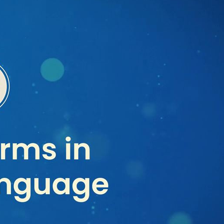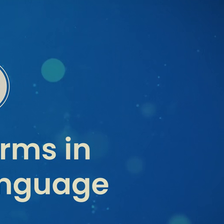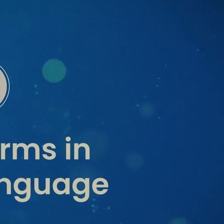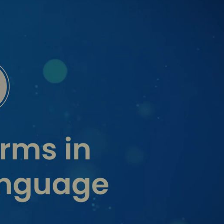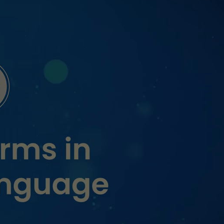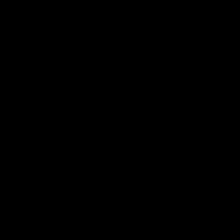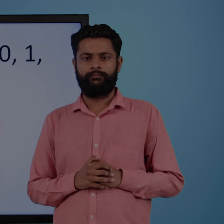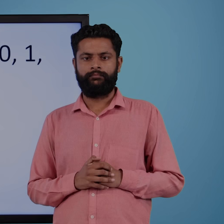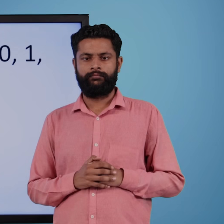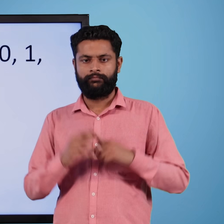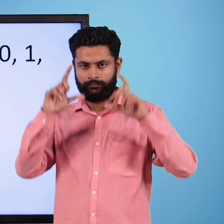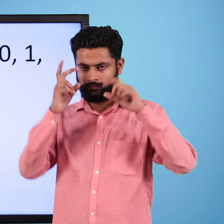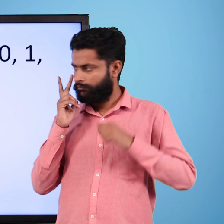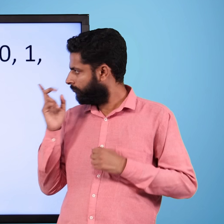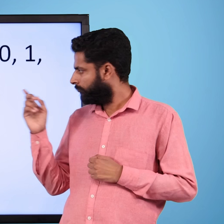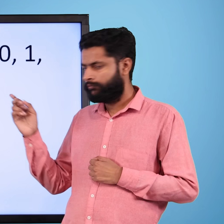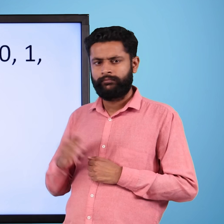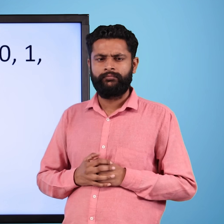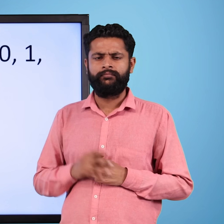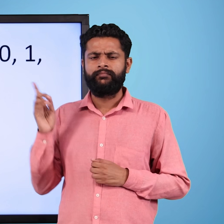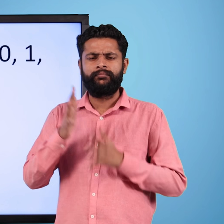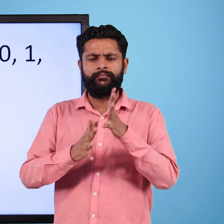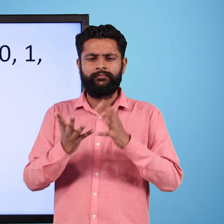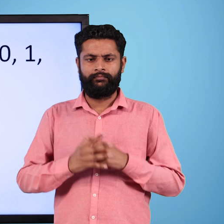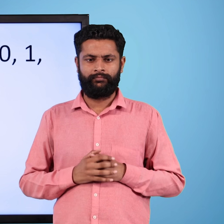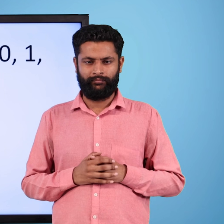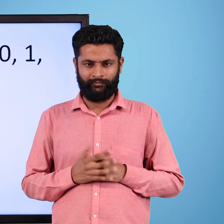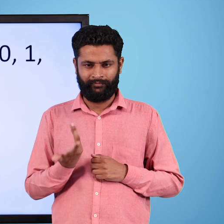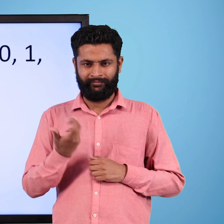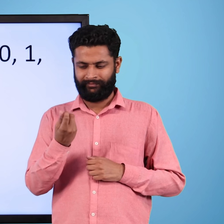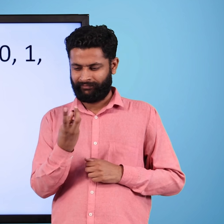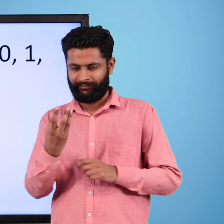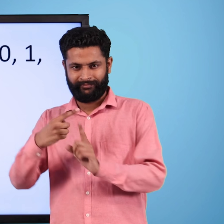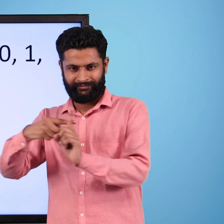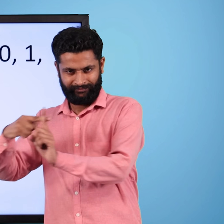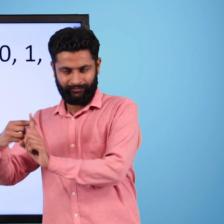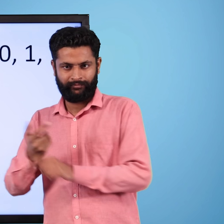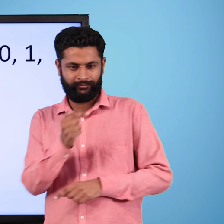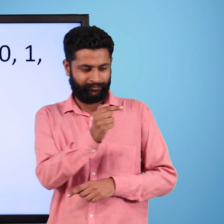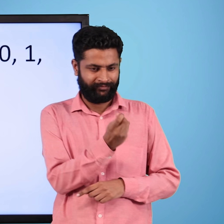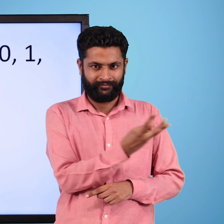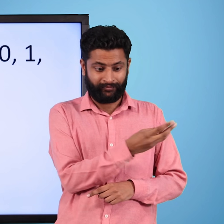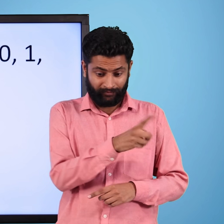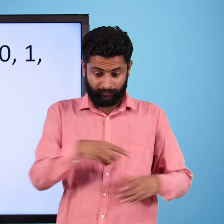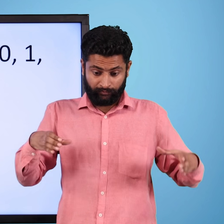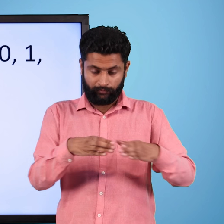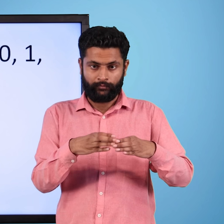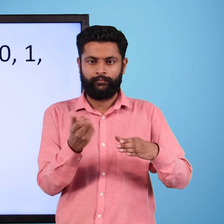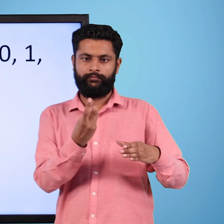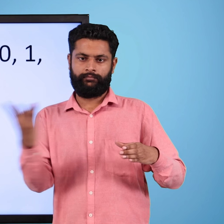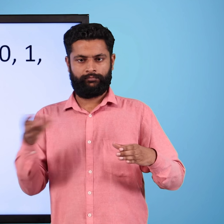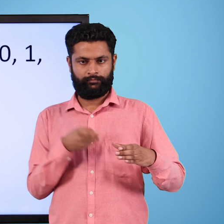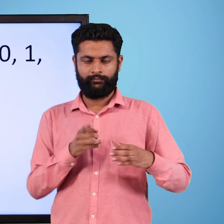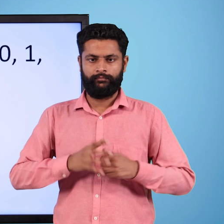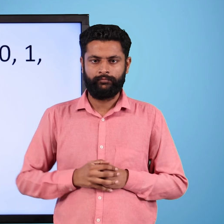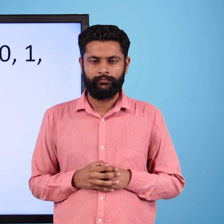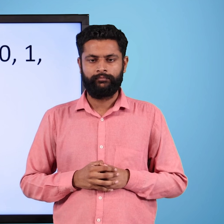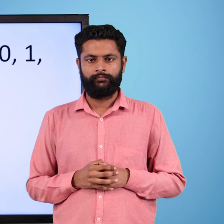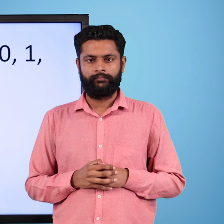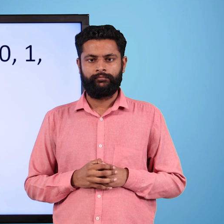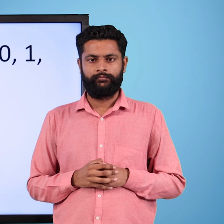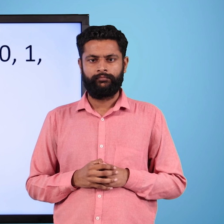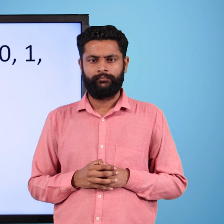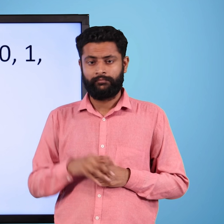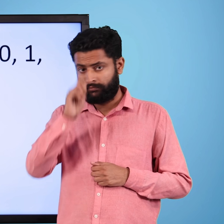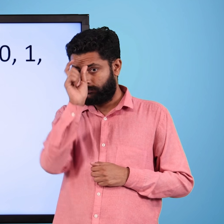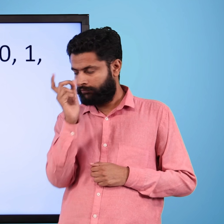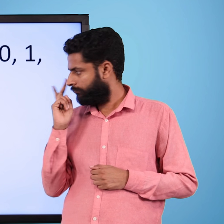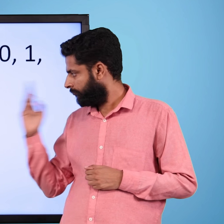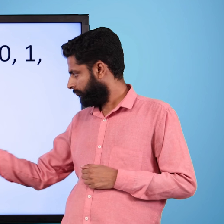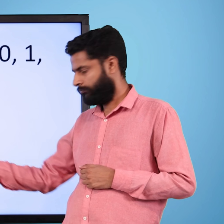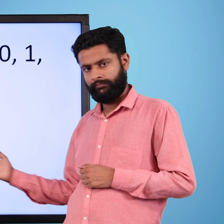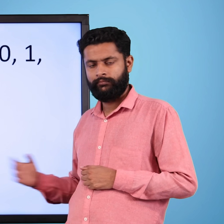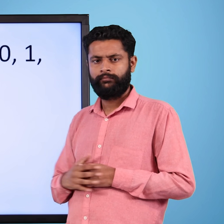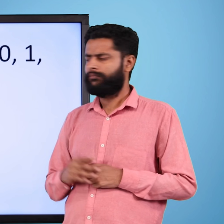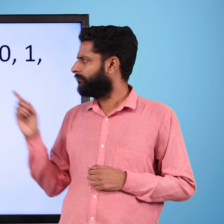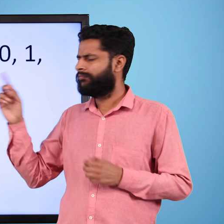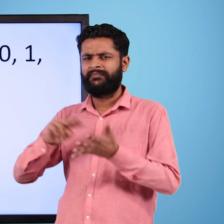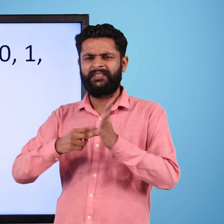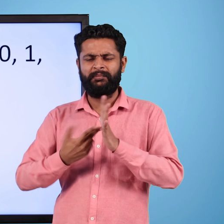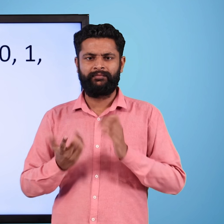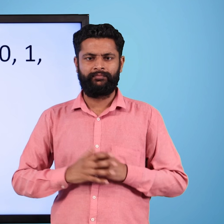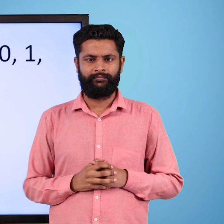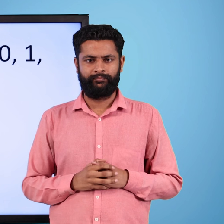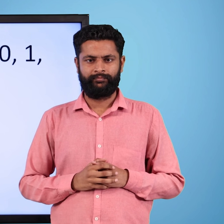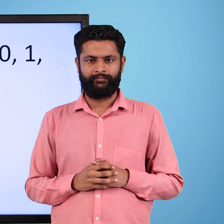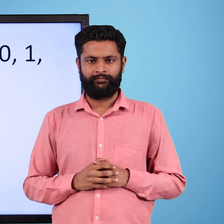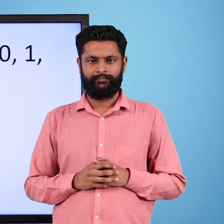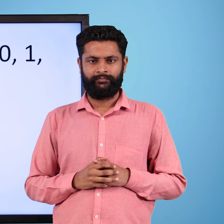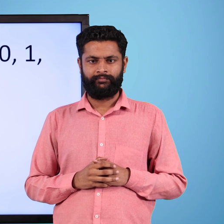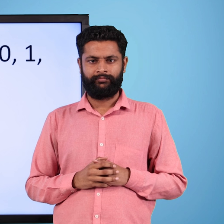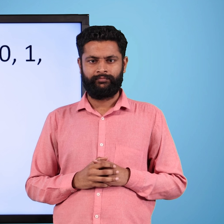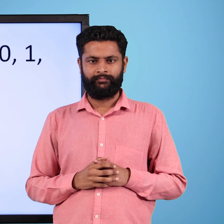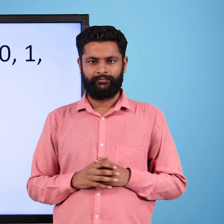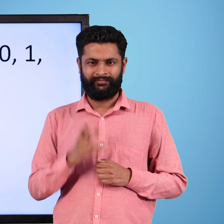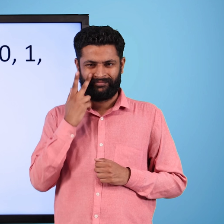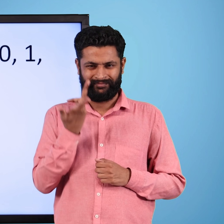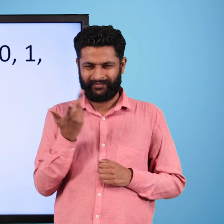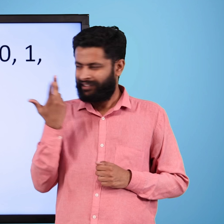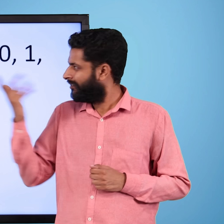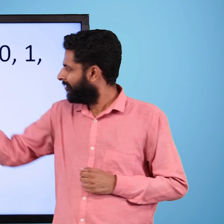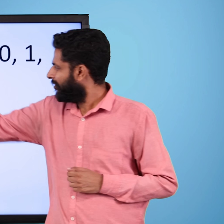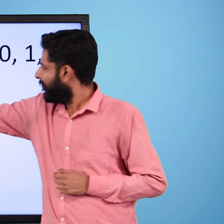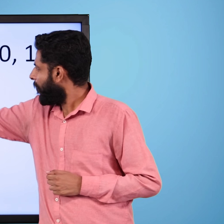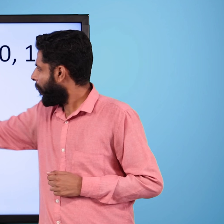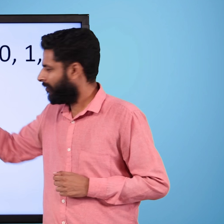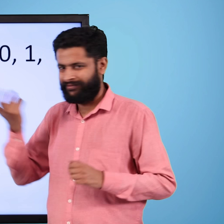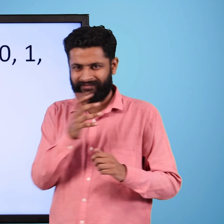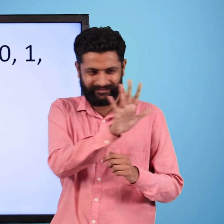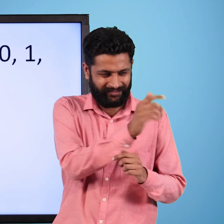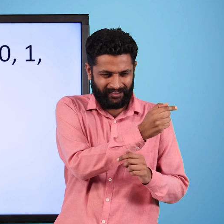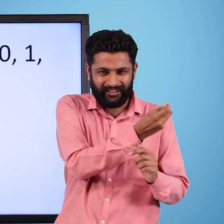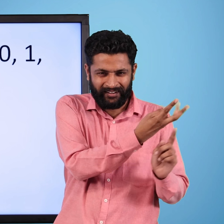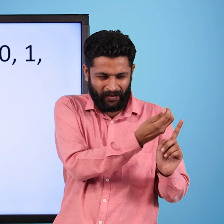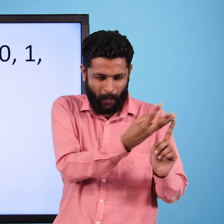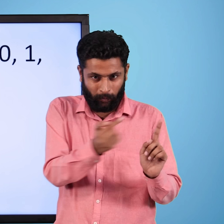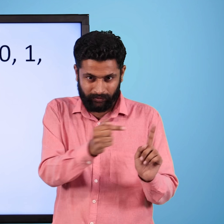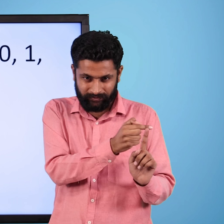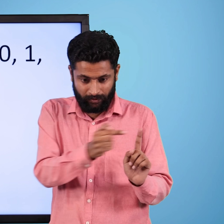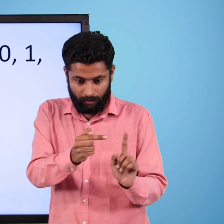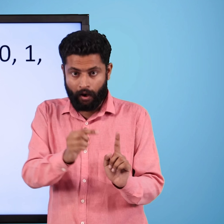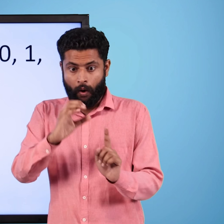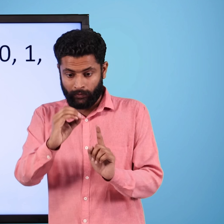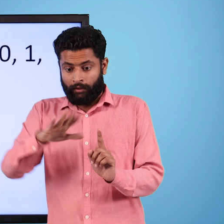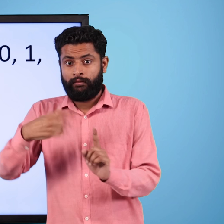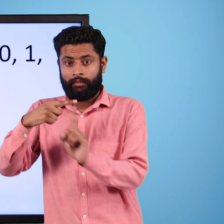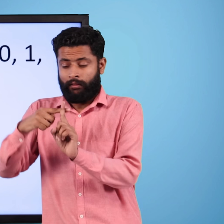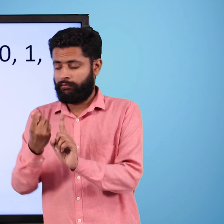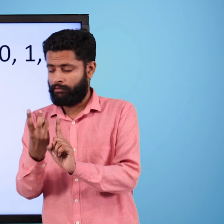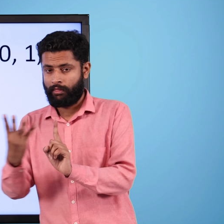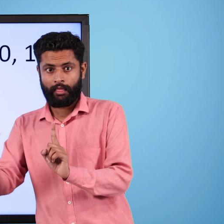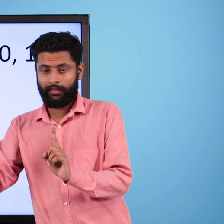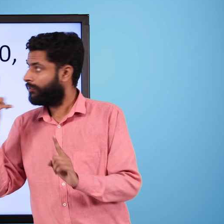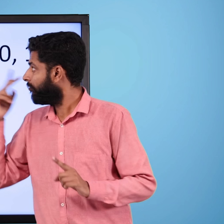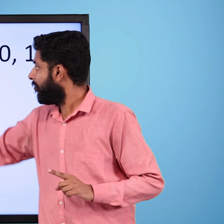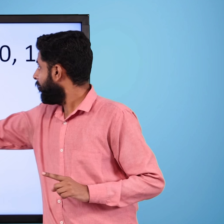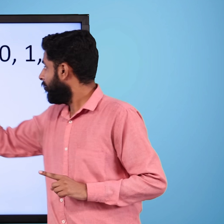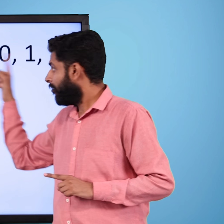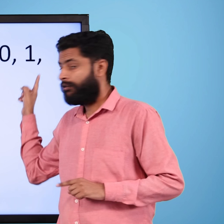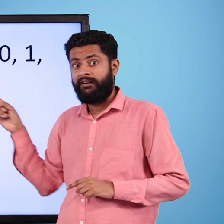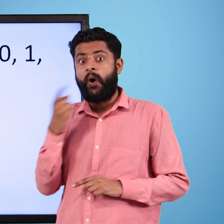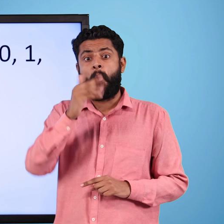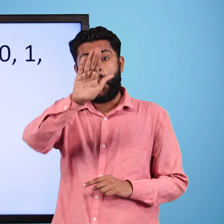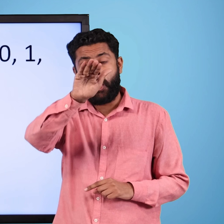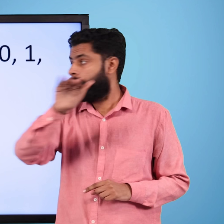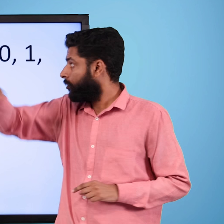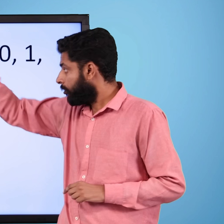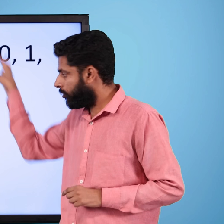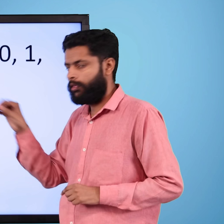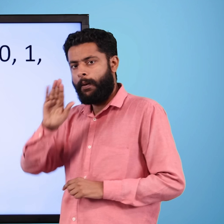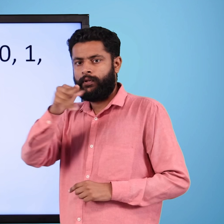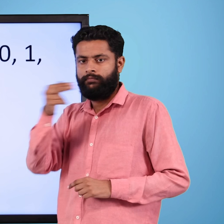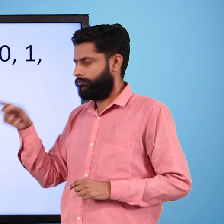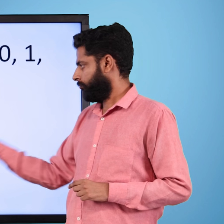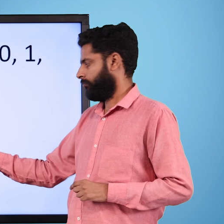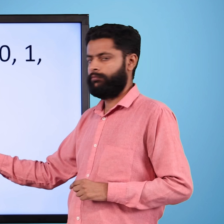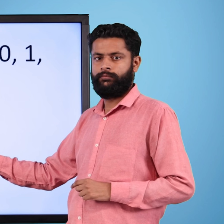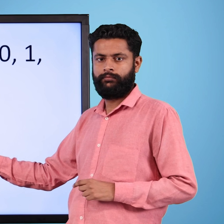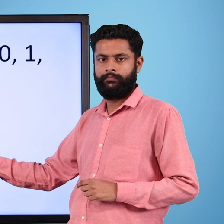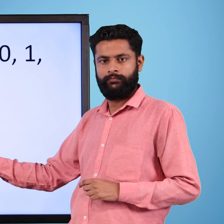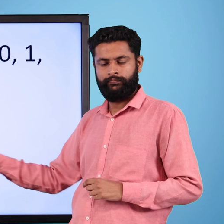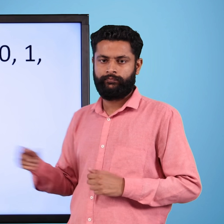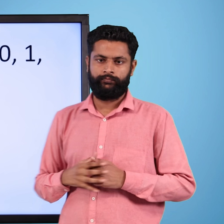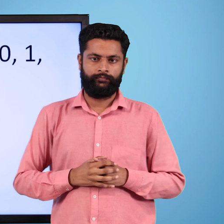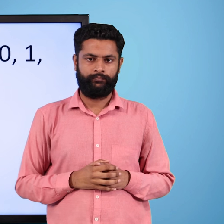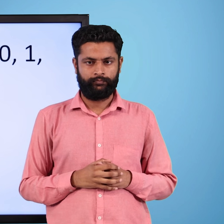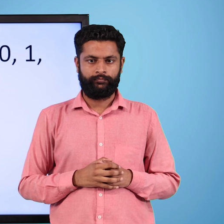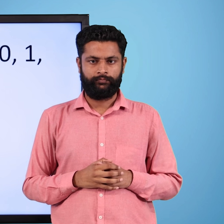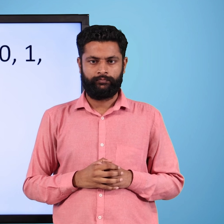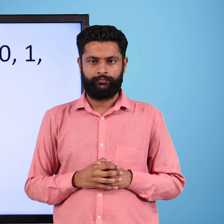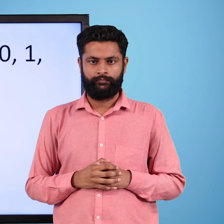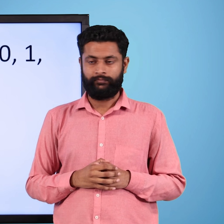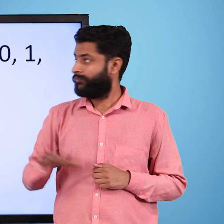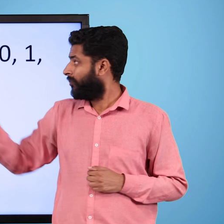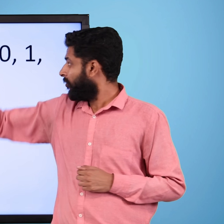integer This sign means integer. The collection of numbers, – 4, – 3, – 2, – 1, 0, 1, 2, 3, 4, ... is called integers, i.e.